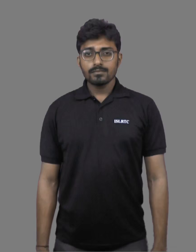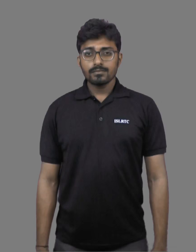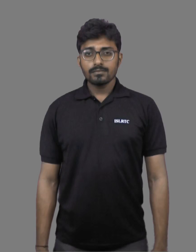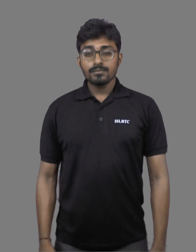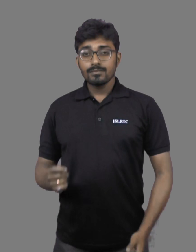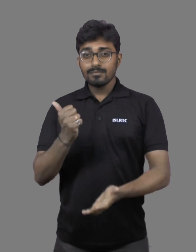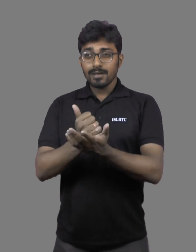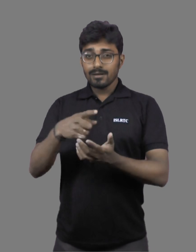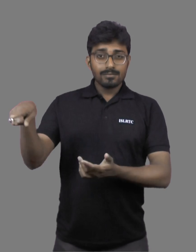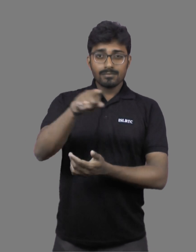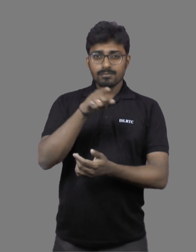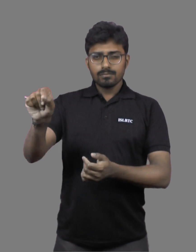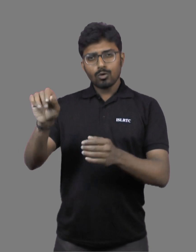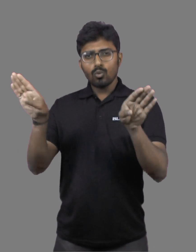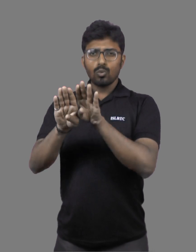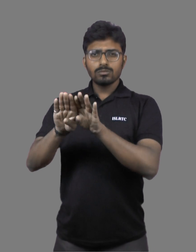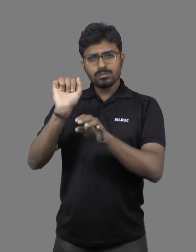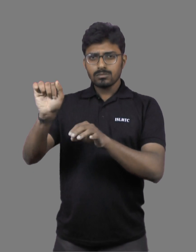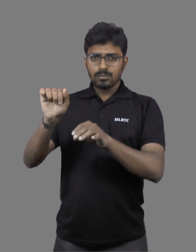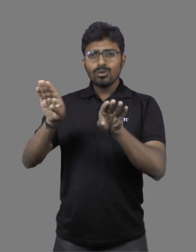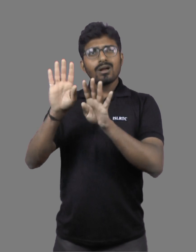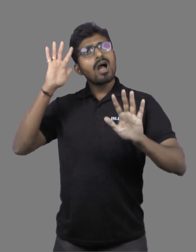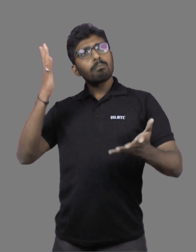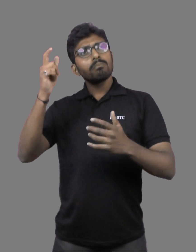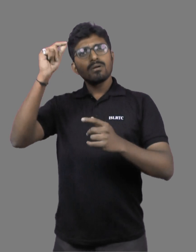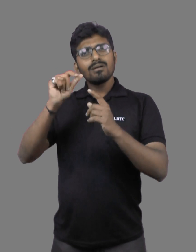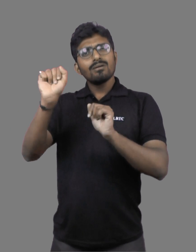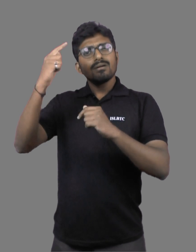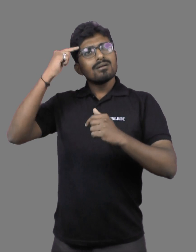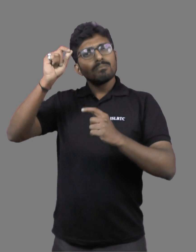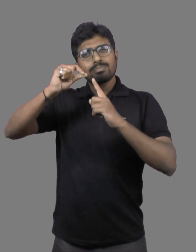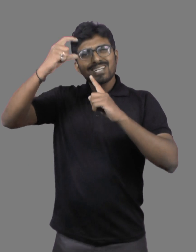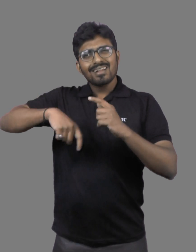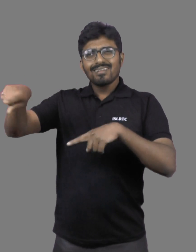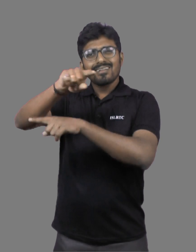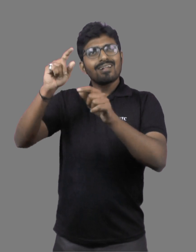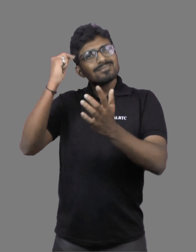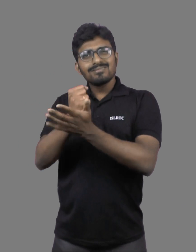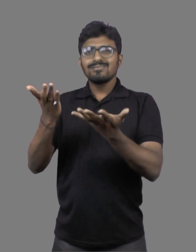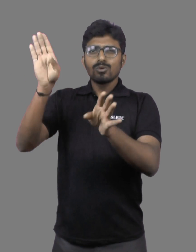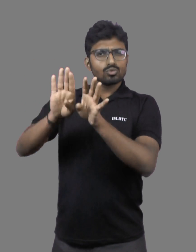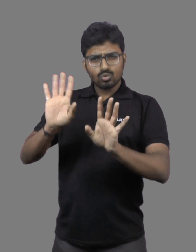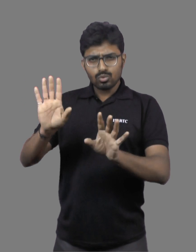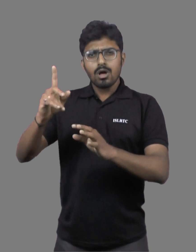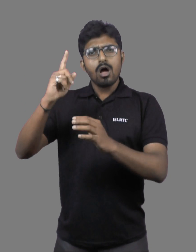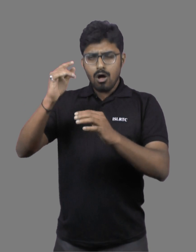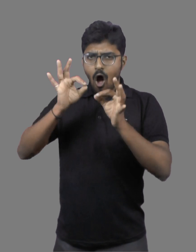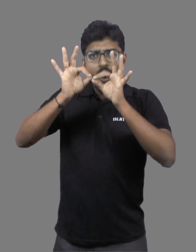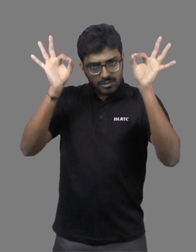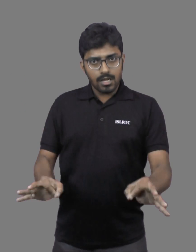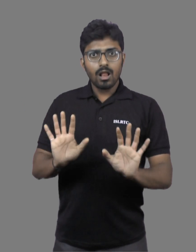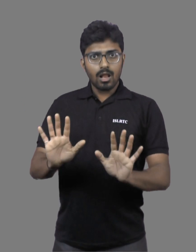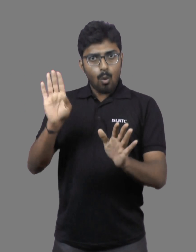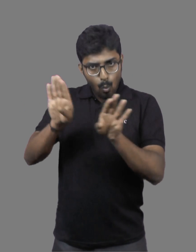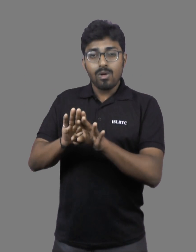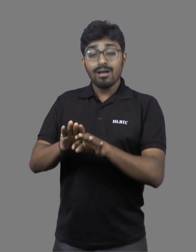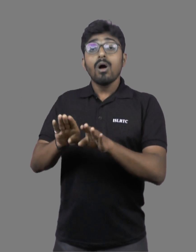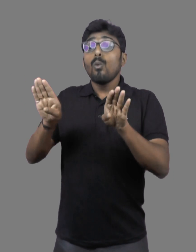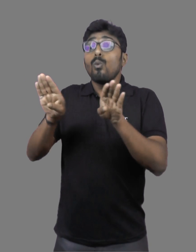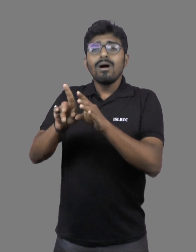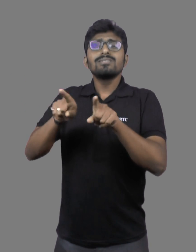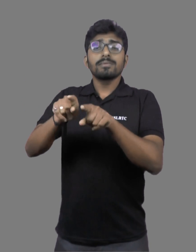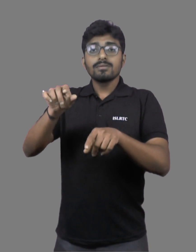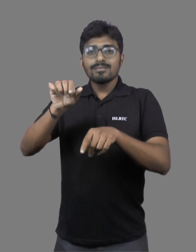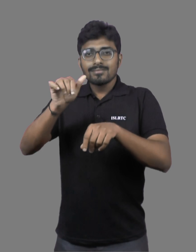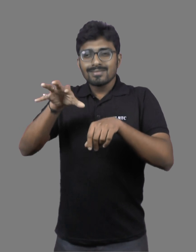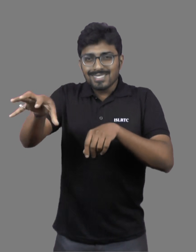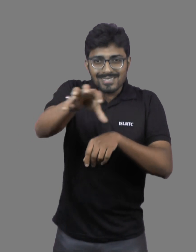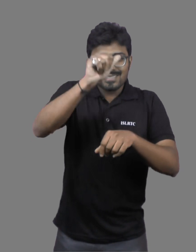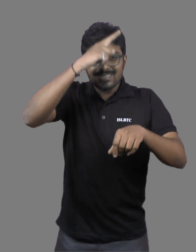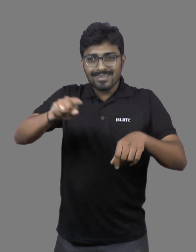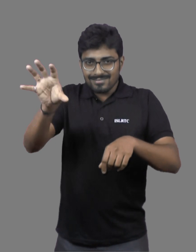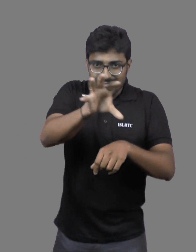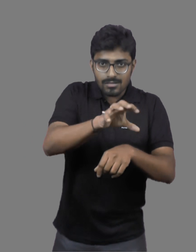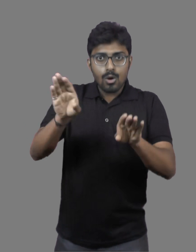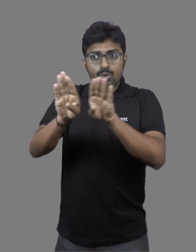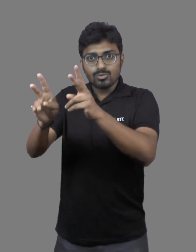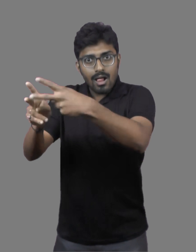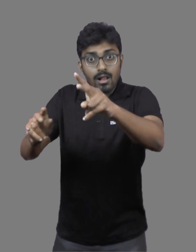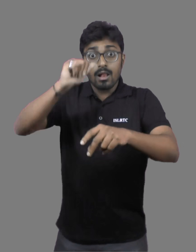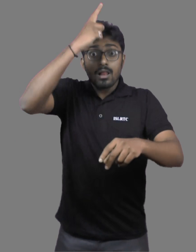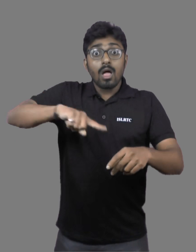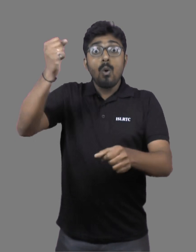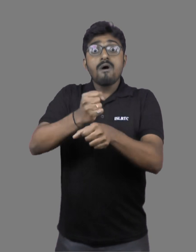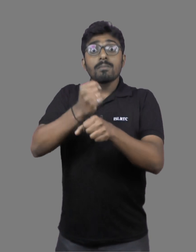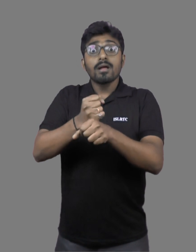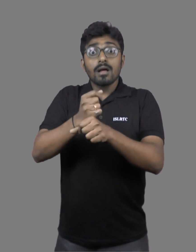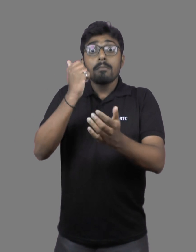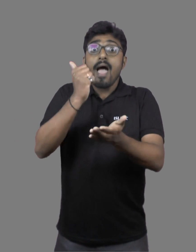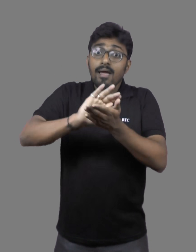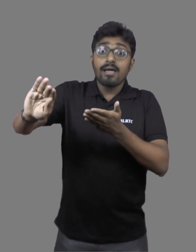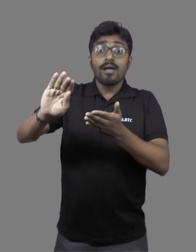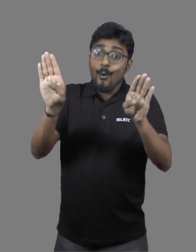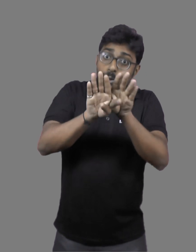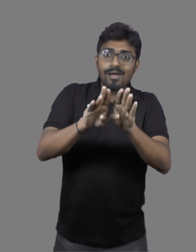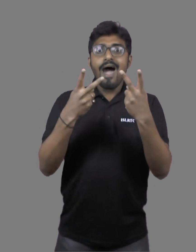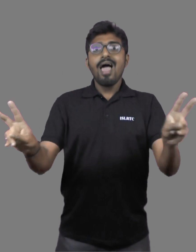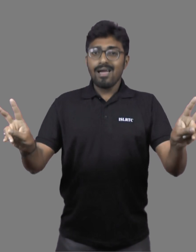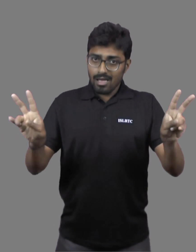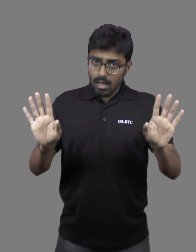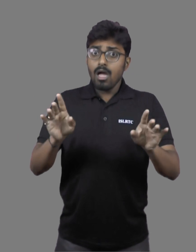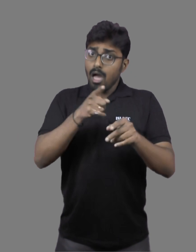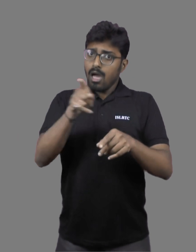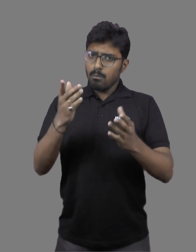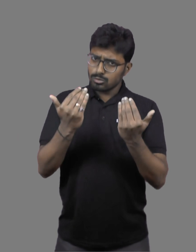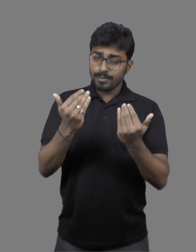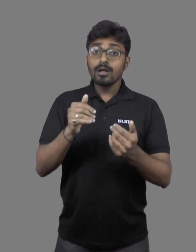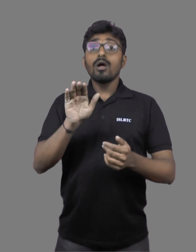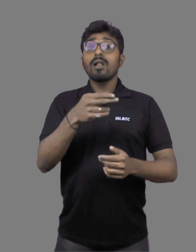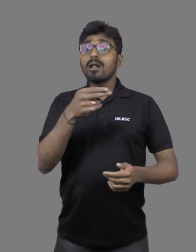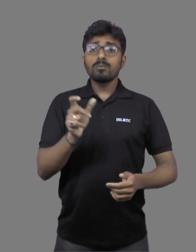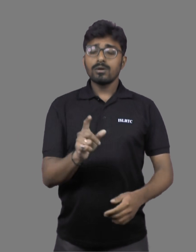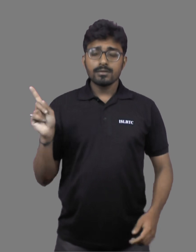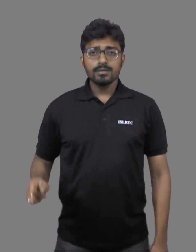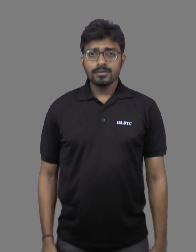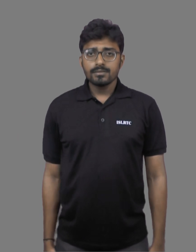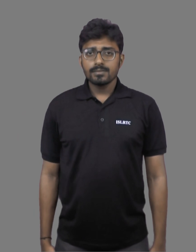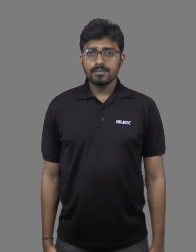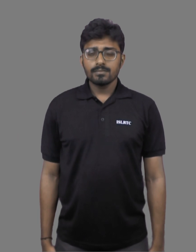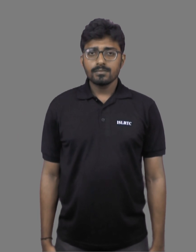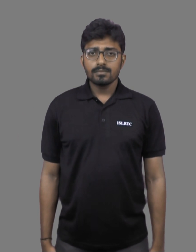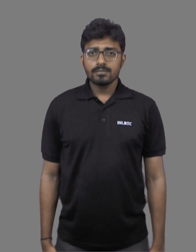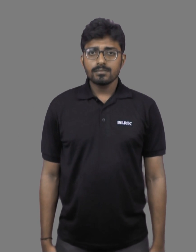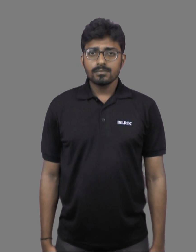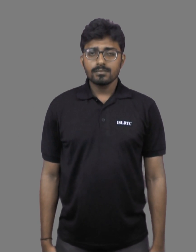Bank Holiday